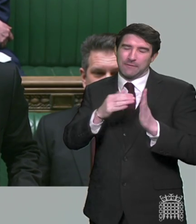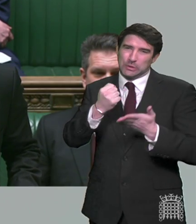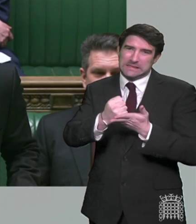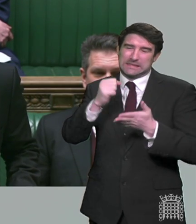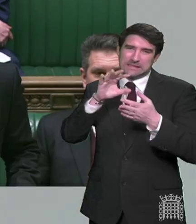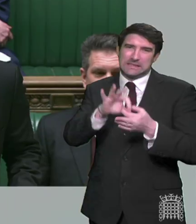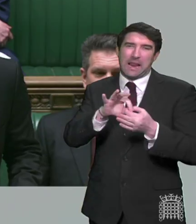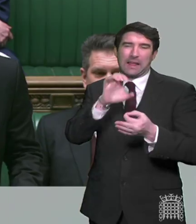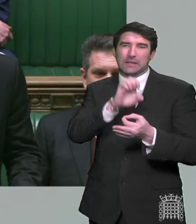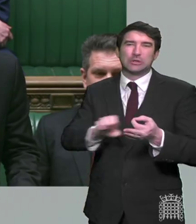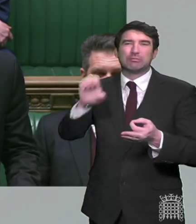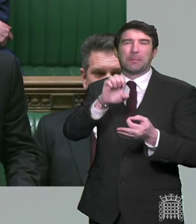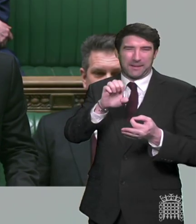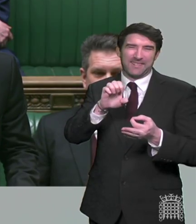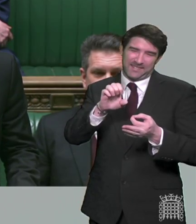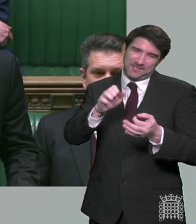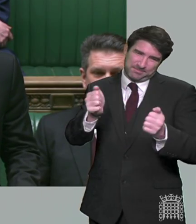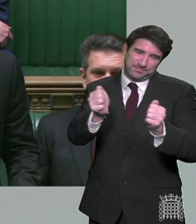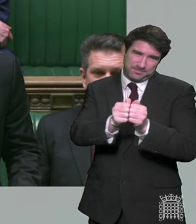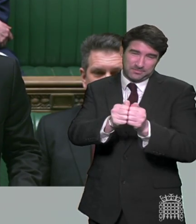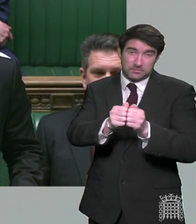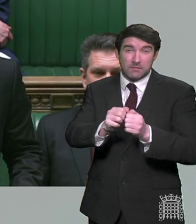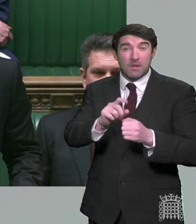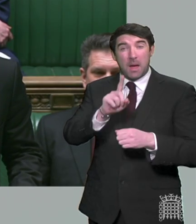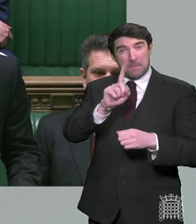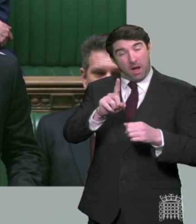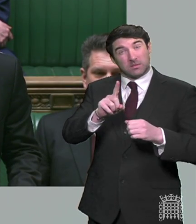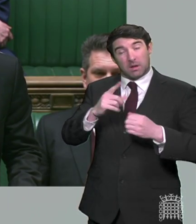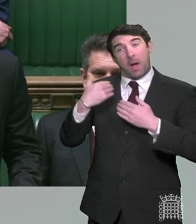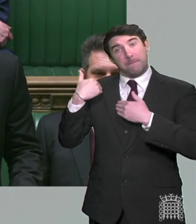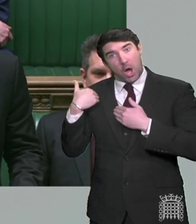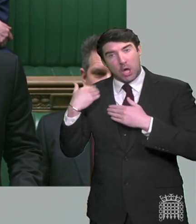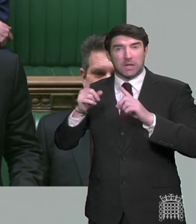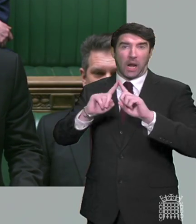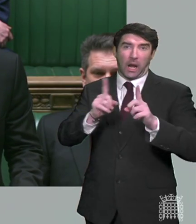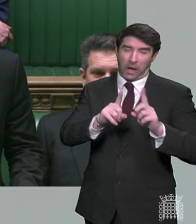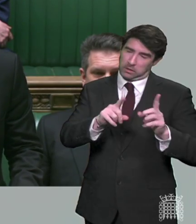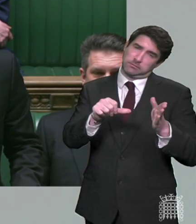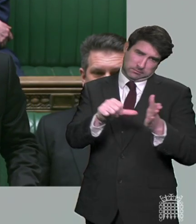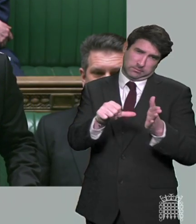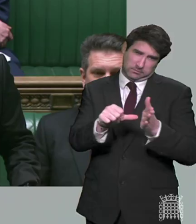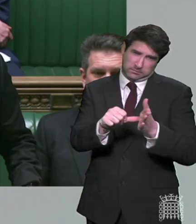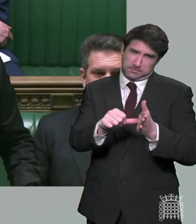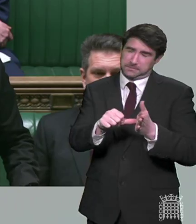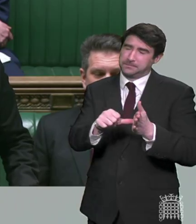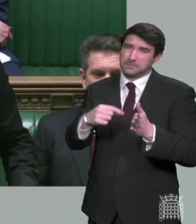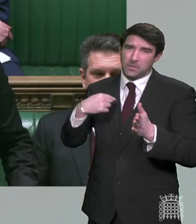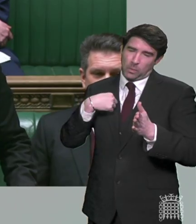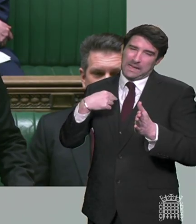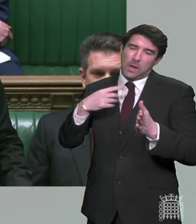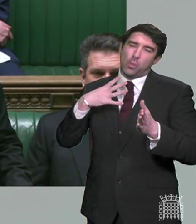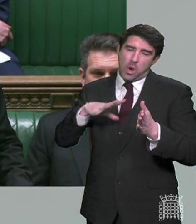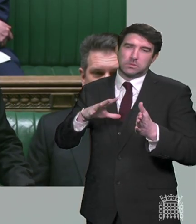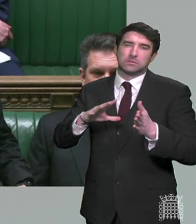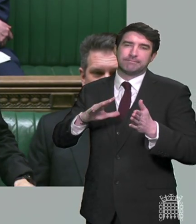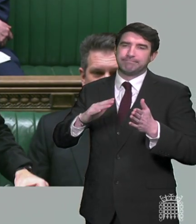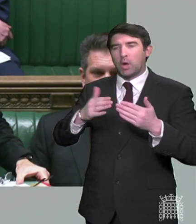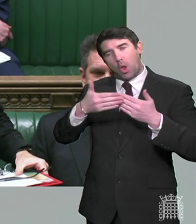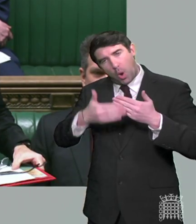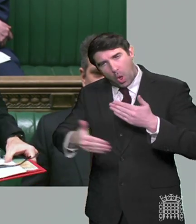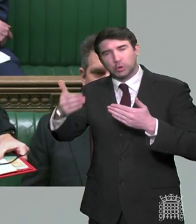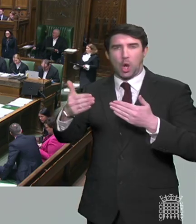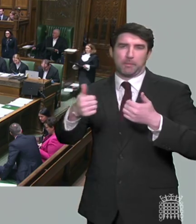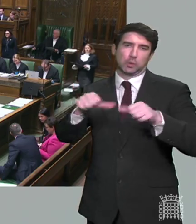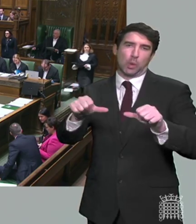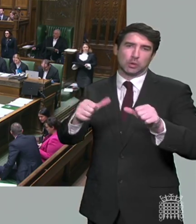However, that only reduces the burden on NI purchasers and GB suppliers rather than removing it, which is why we are trying to deliver a sustainable solution on the protocol.